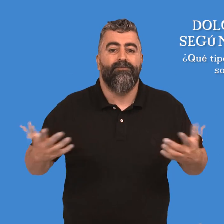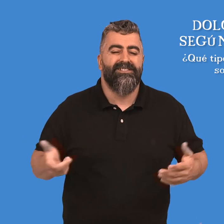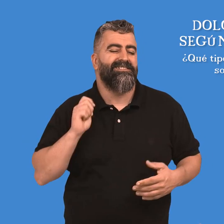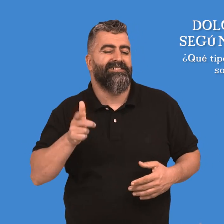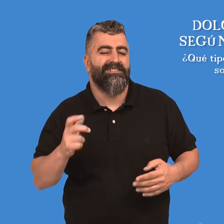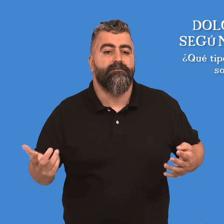frecuente